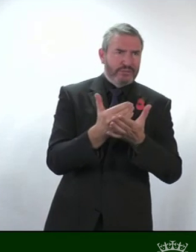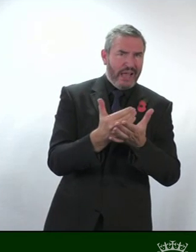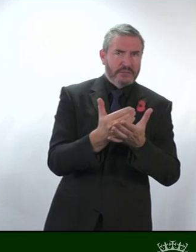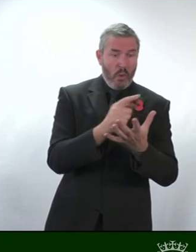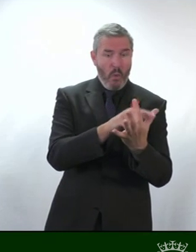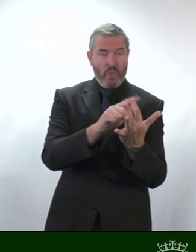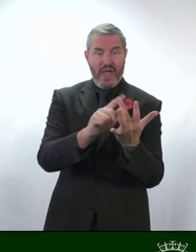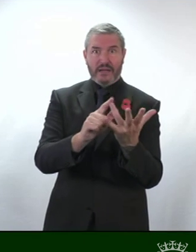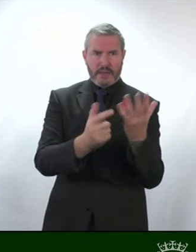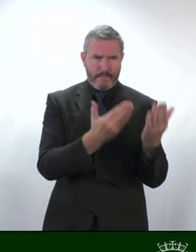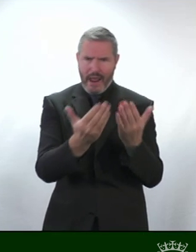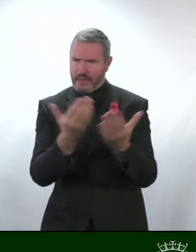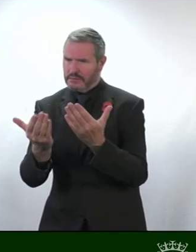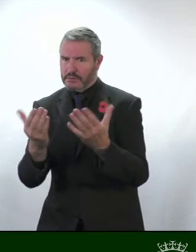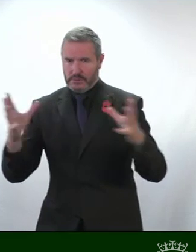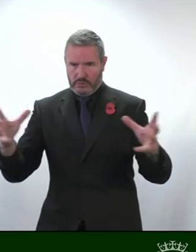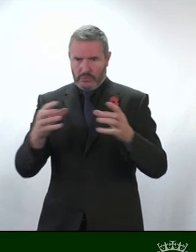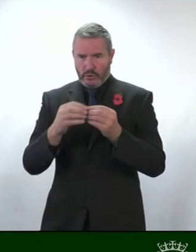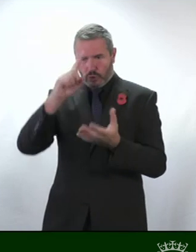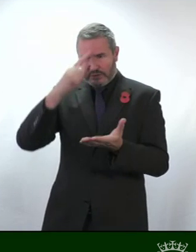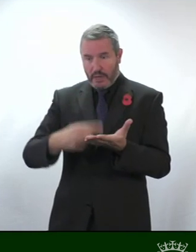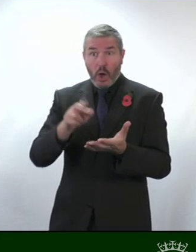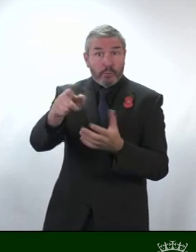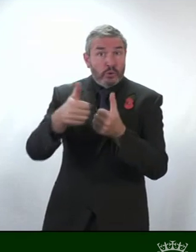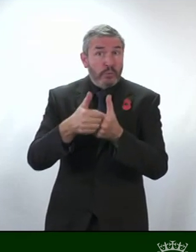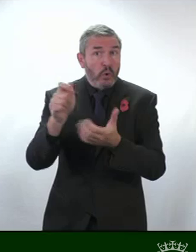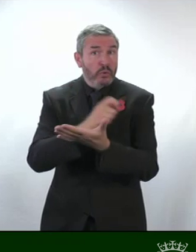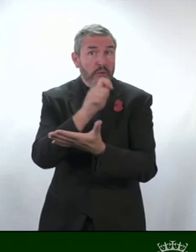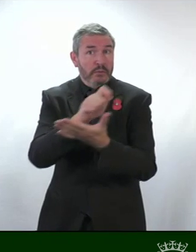That is the balance we are trying to strike tonight, and I hope he will support it.